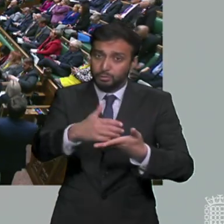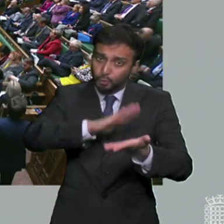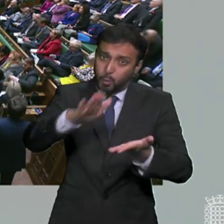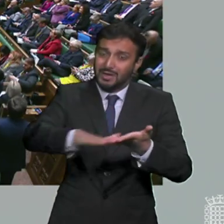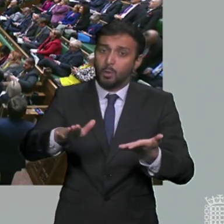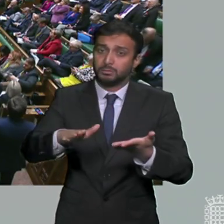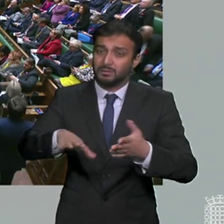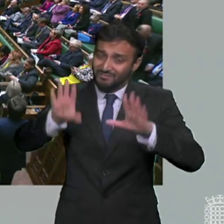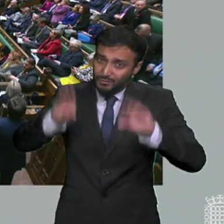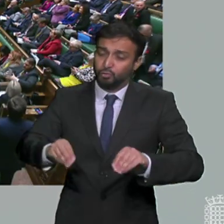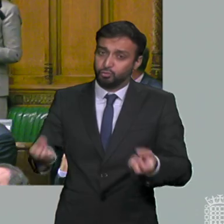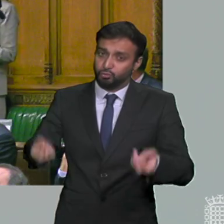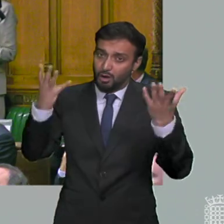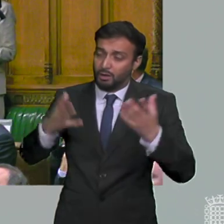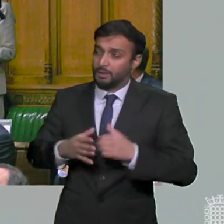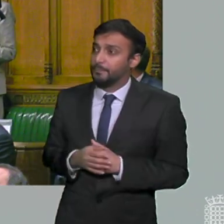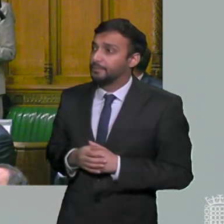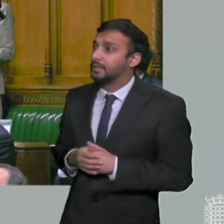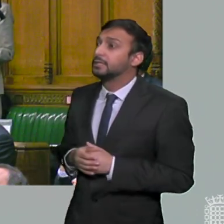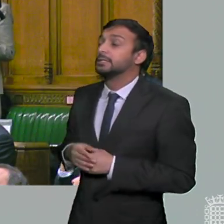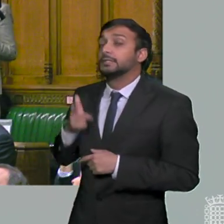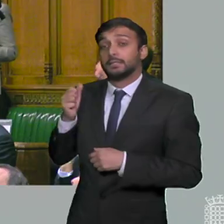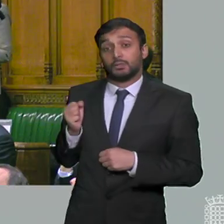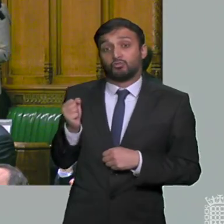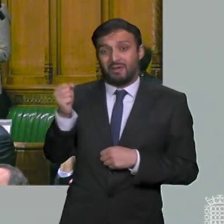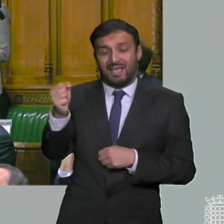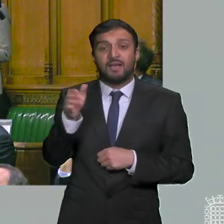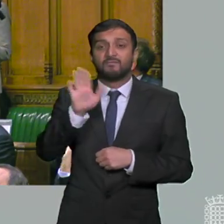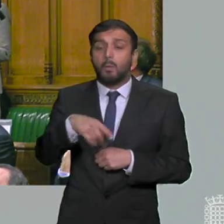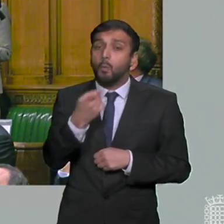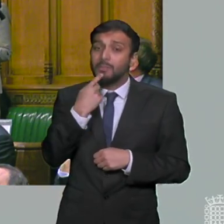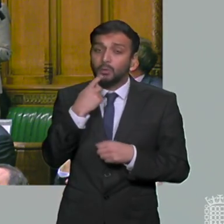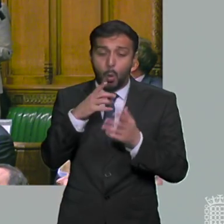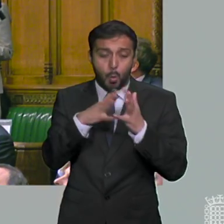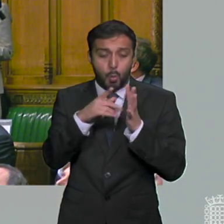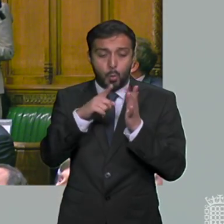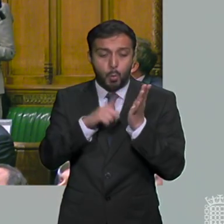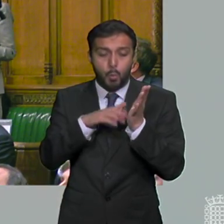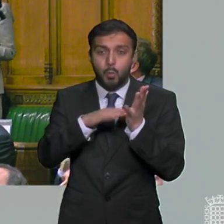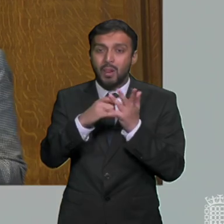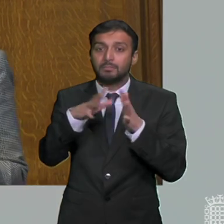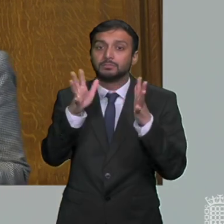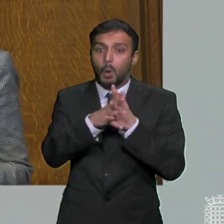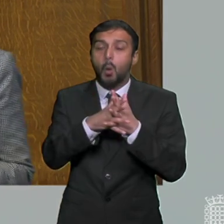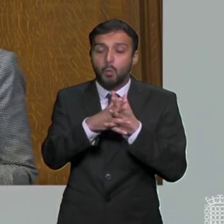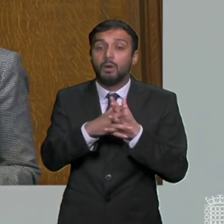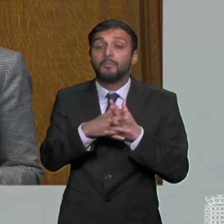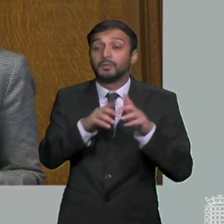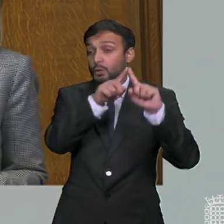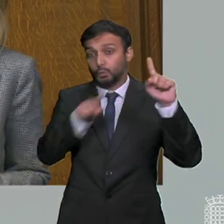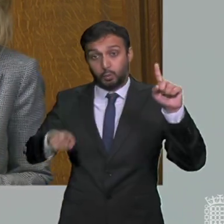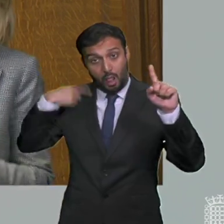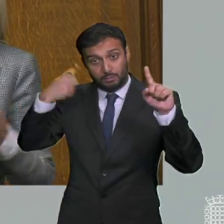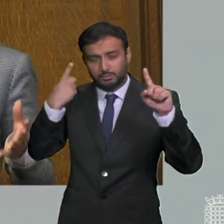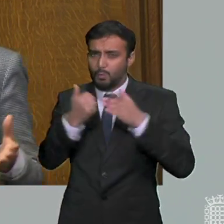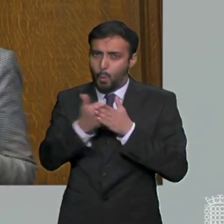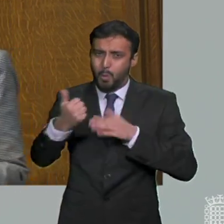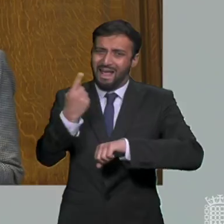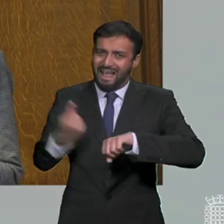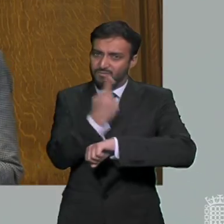The train service between Wilmslow in my constituency and London was always hourly, direct and took one hour and 50 minutes.